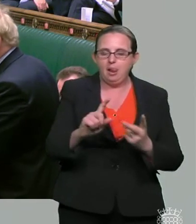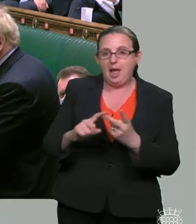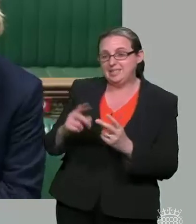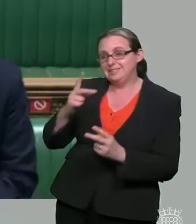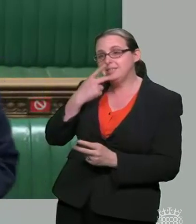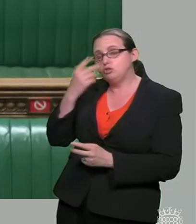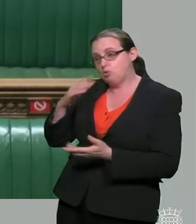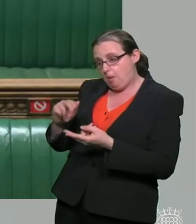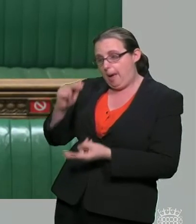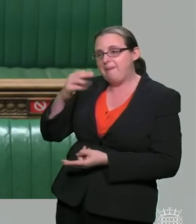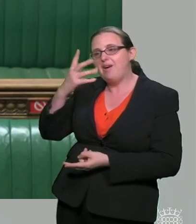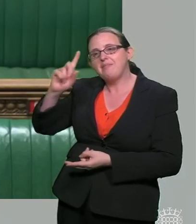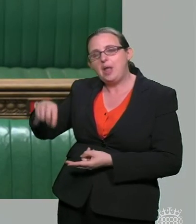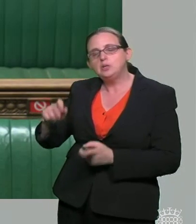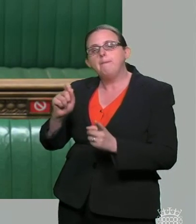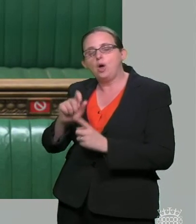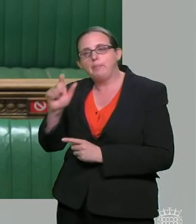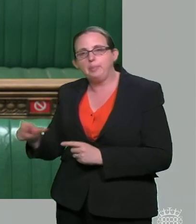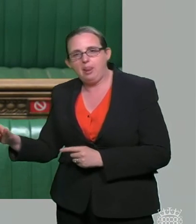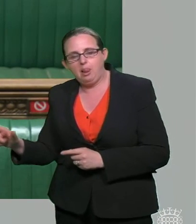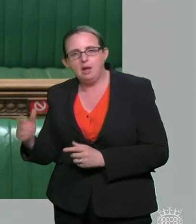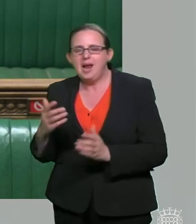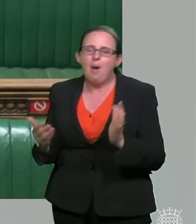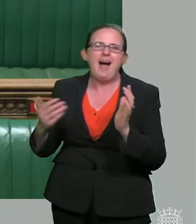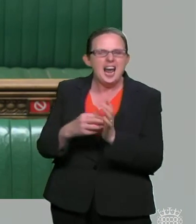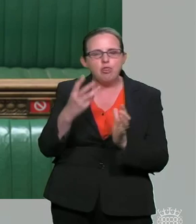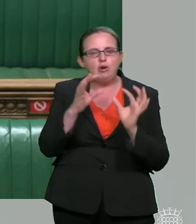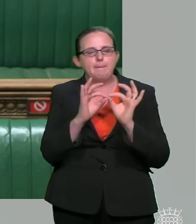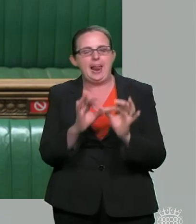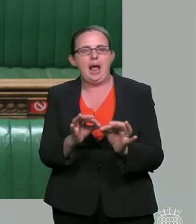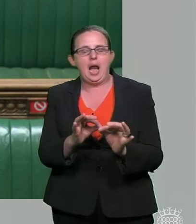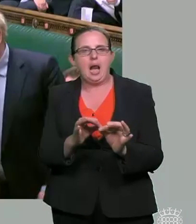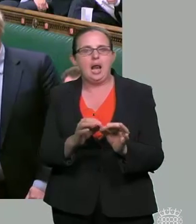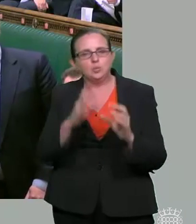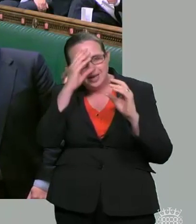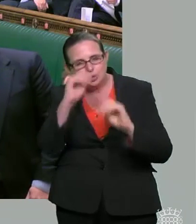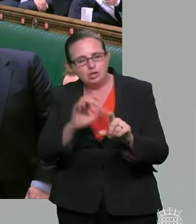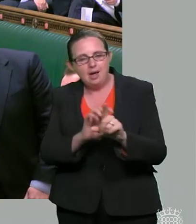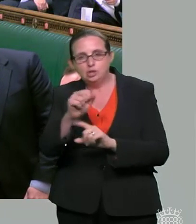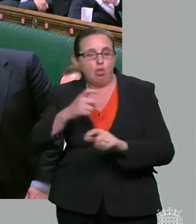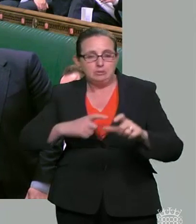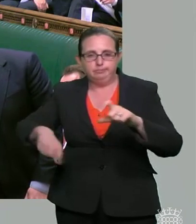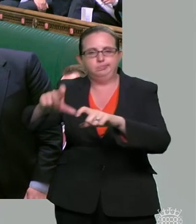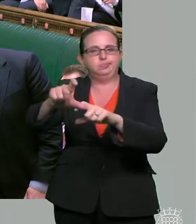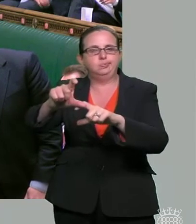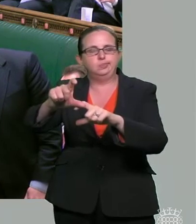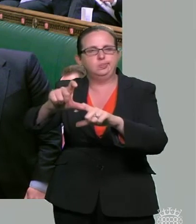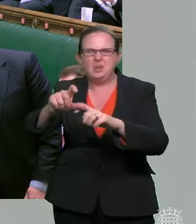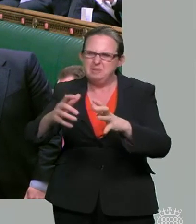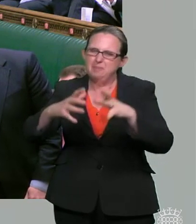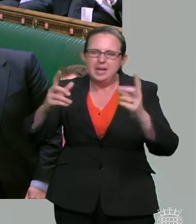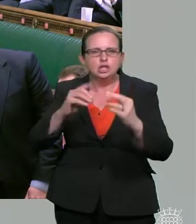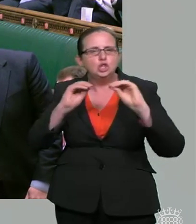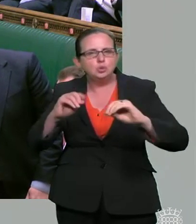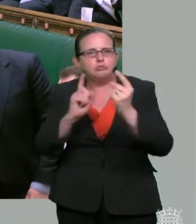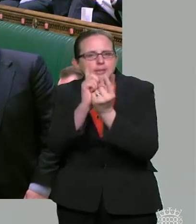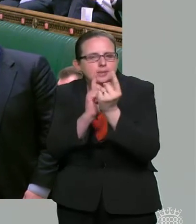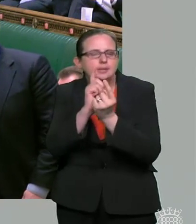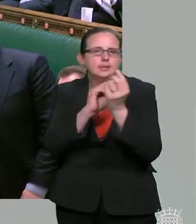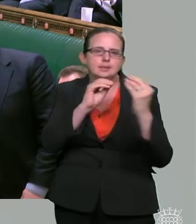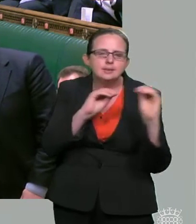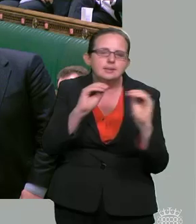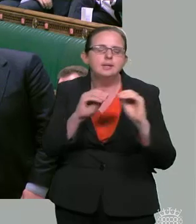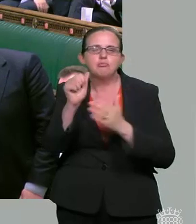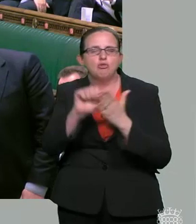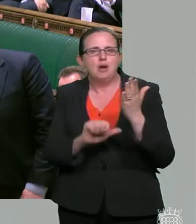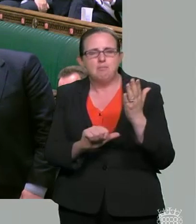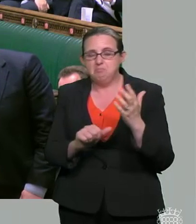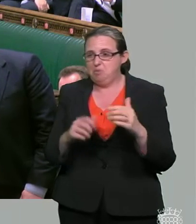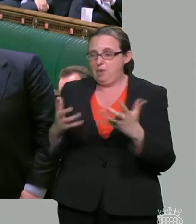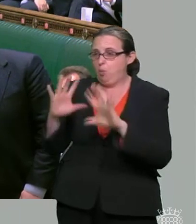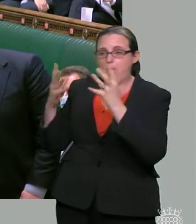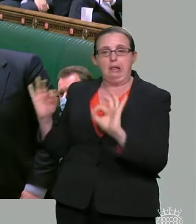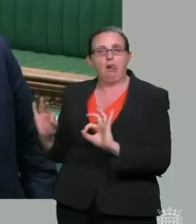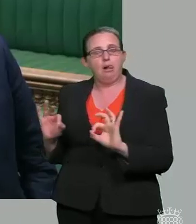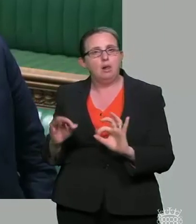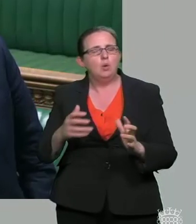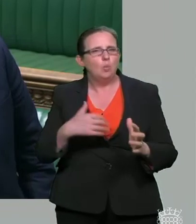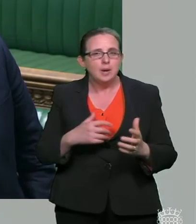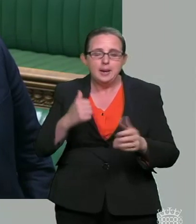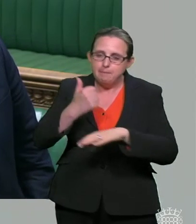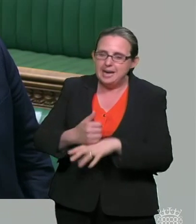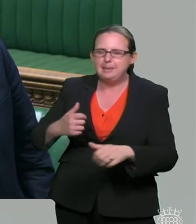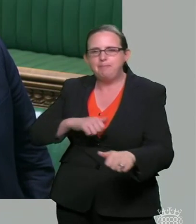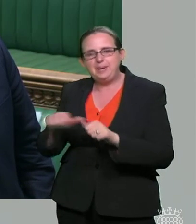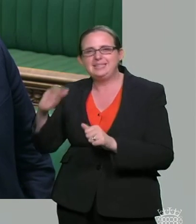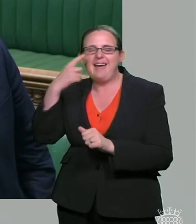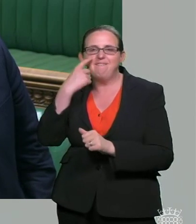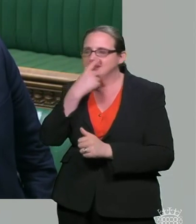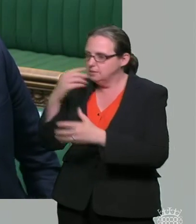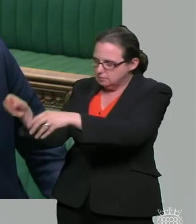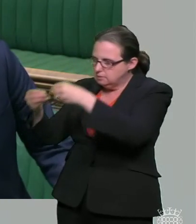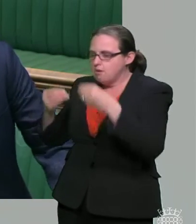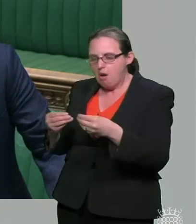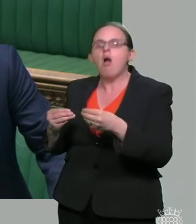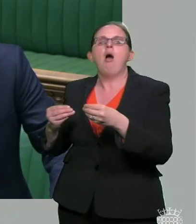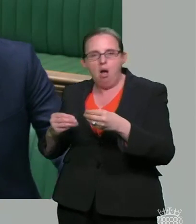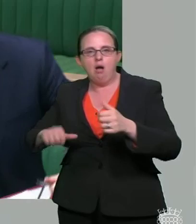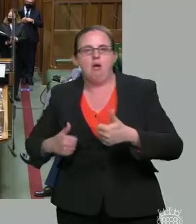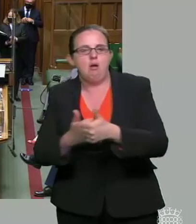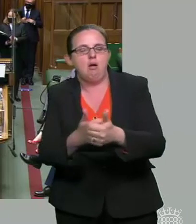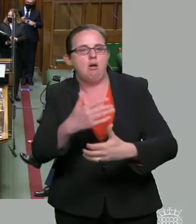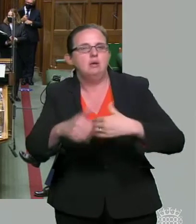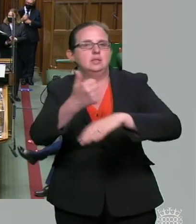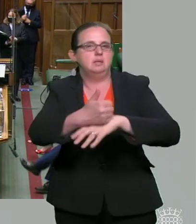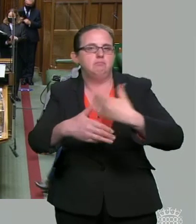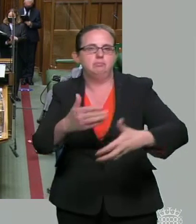secondary schools—we are now putting another £3 billion into educational catch-up with the biggest tutoring programme anywhere in the world, and it is based on the best evidence that we could find and that Sir Kevan could supply.